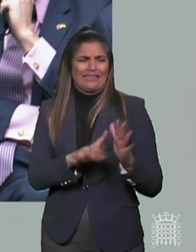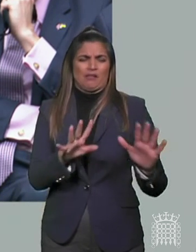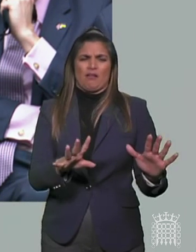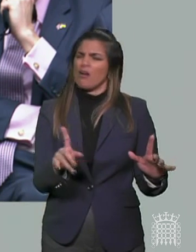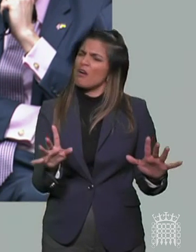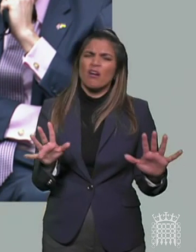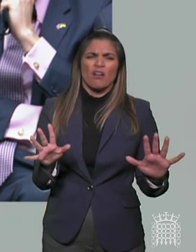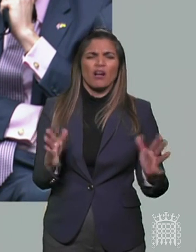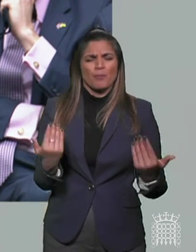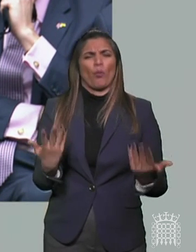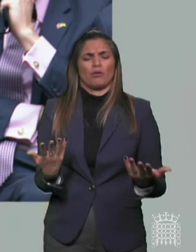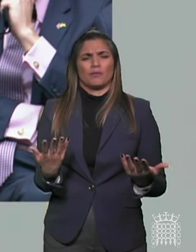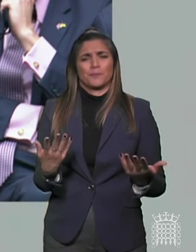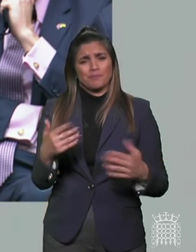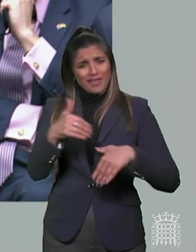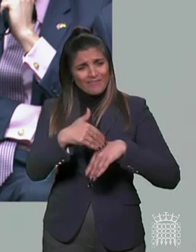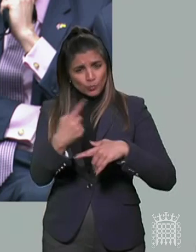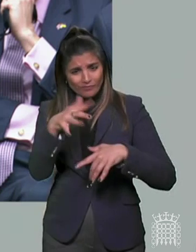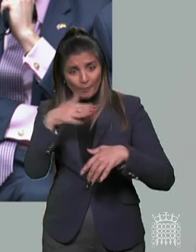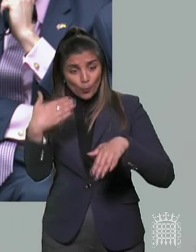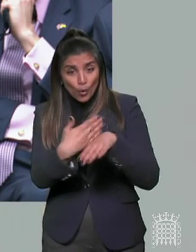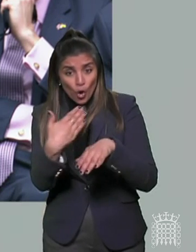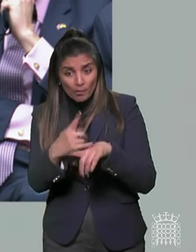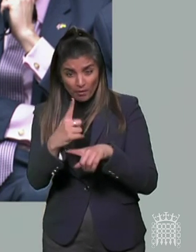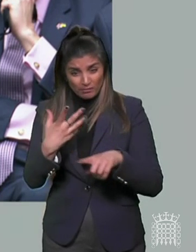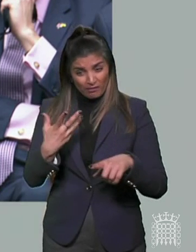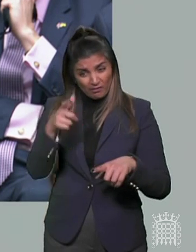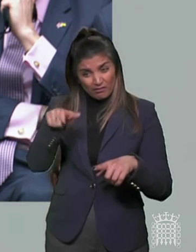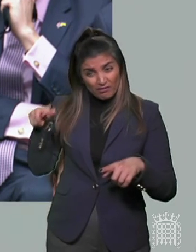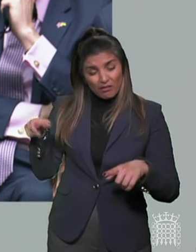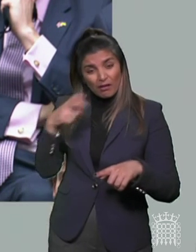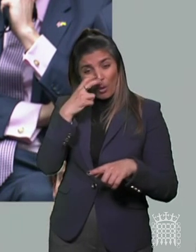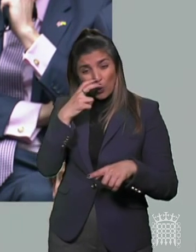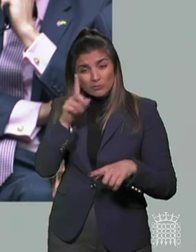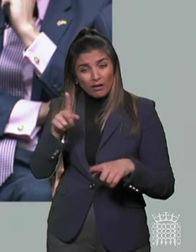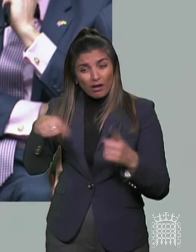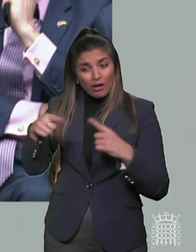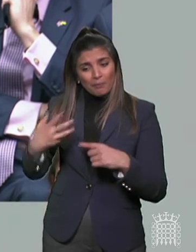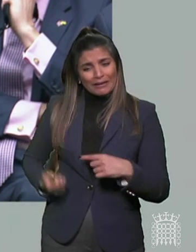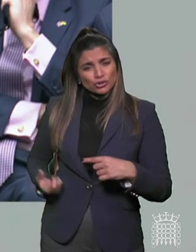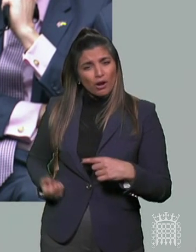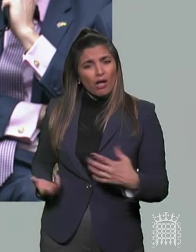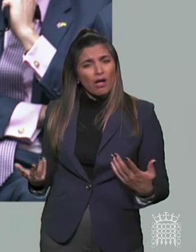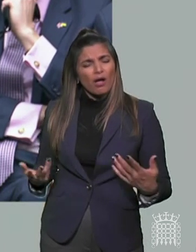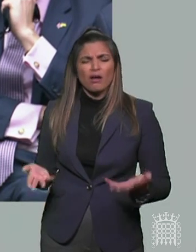This affects not only working families but pensioners in rural areas who are on a fixed income.